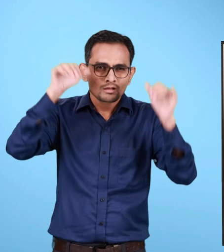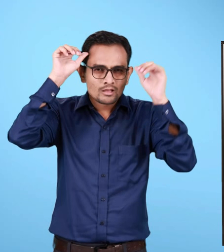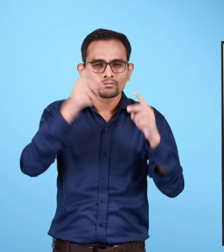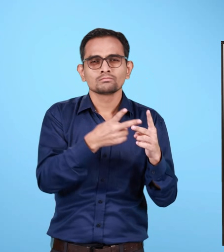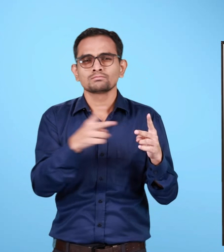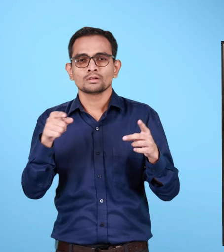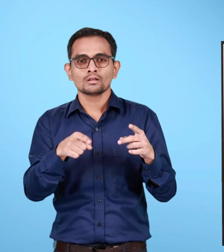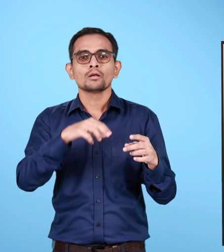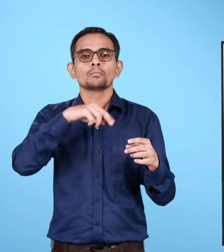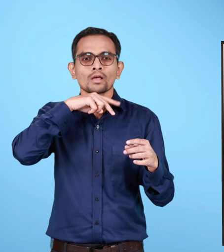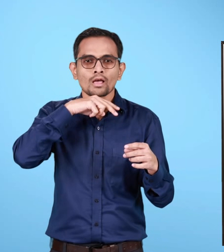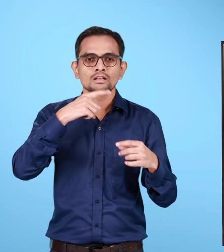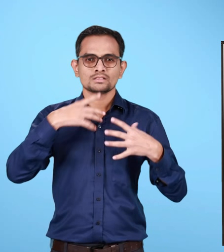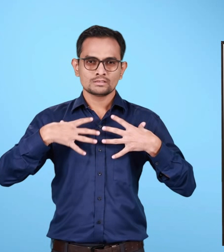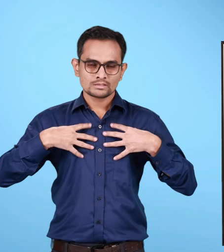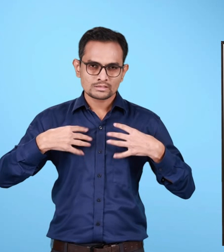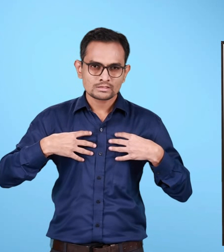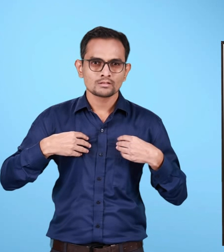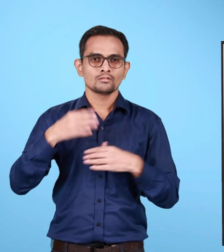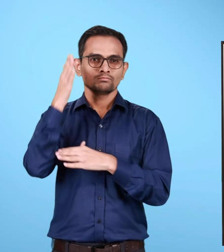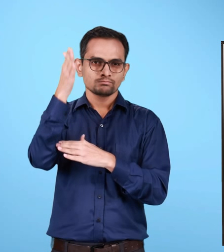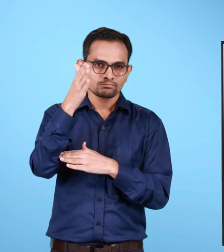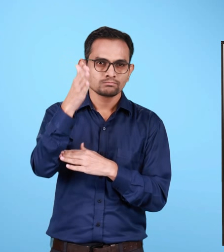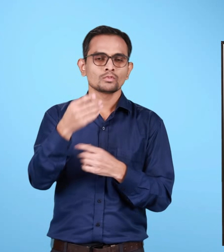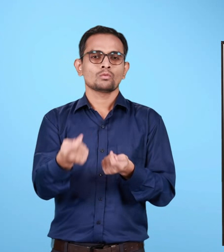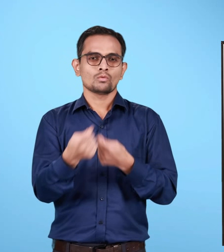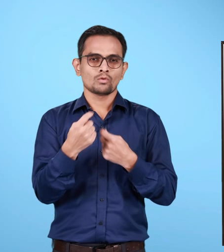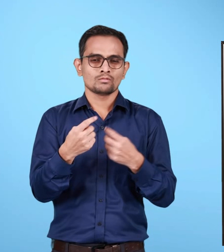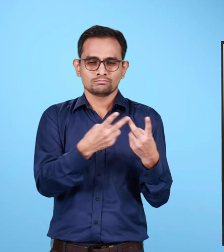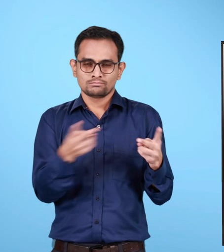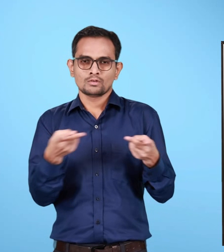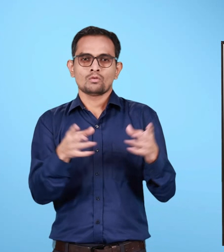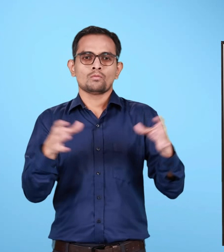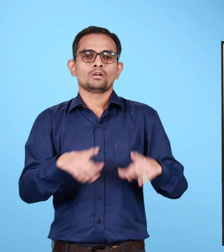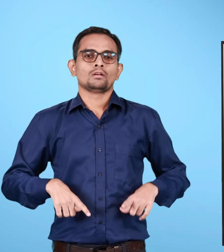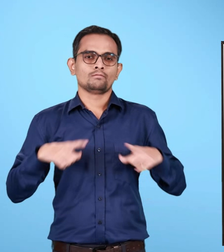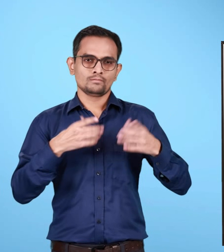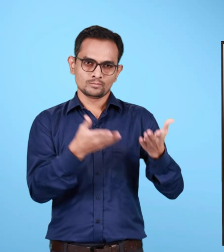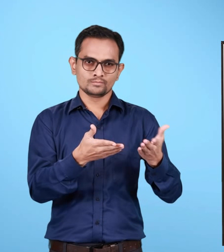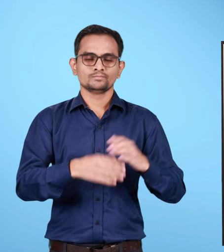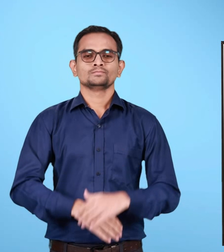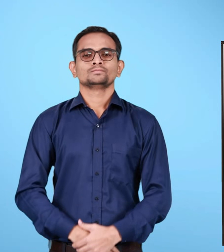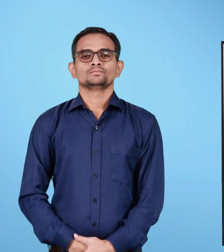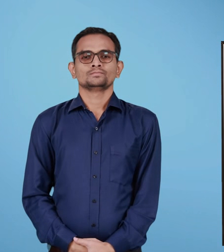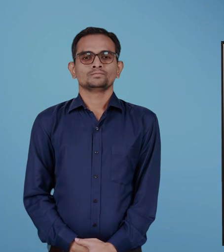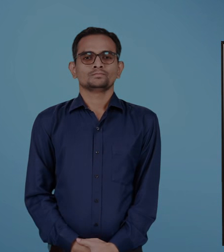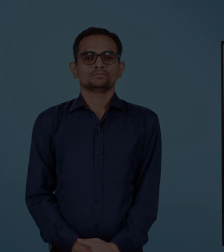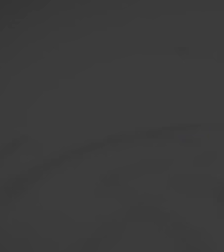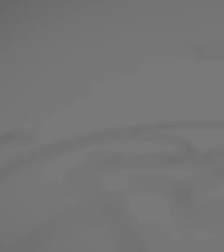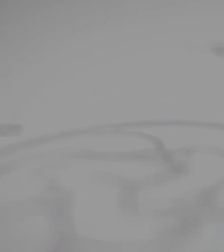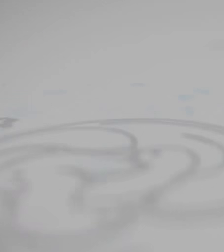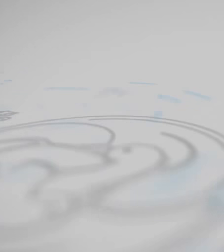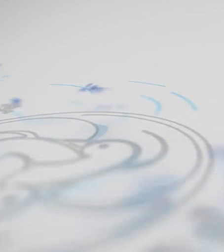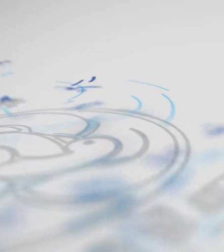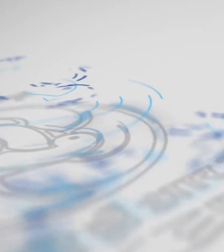goats, sheep, camel and horses.